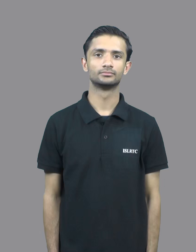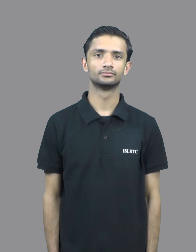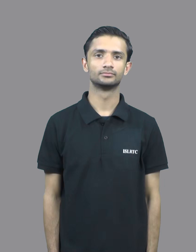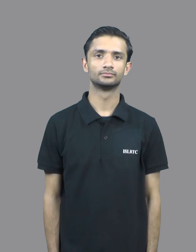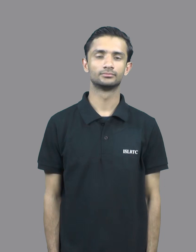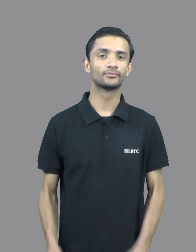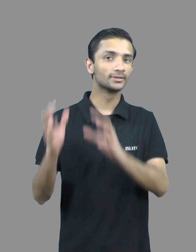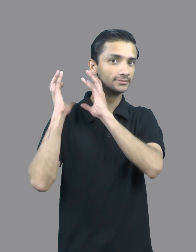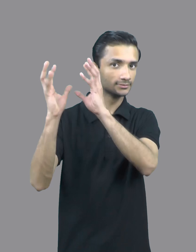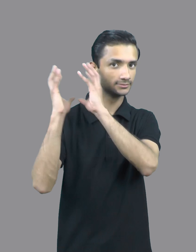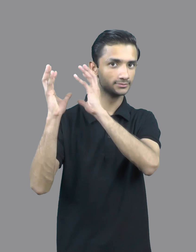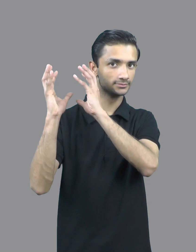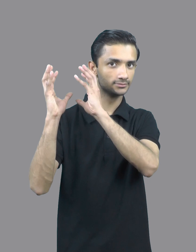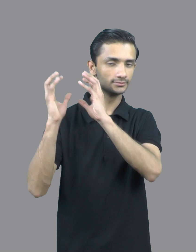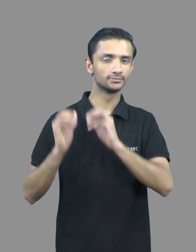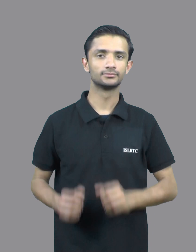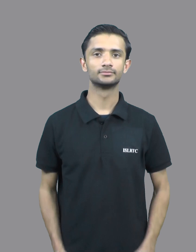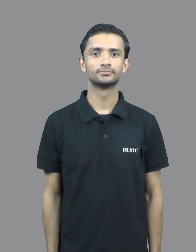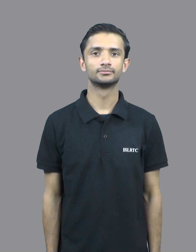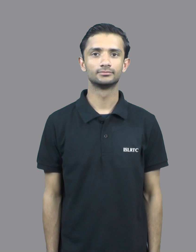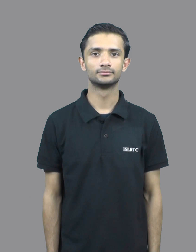Coconut